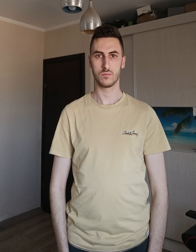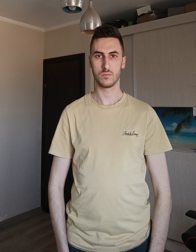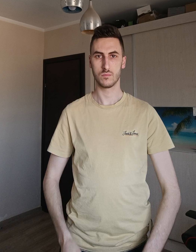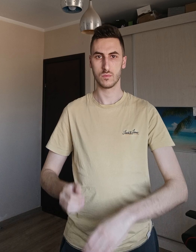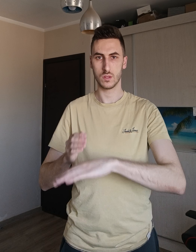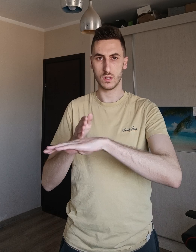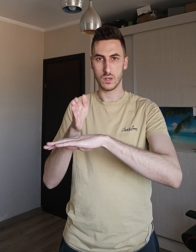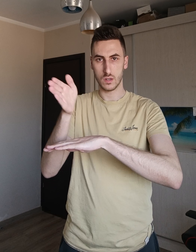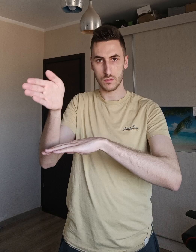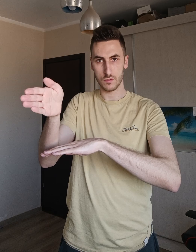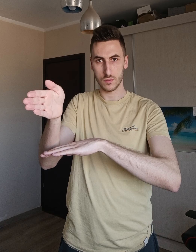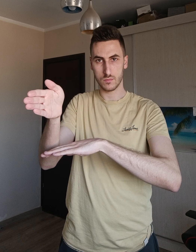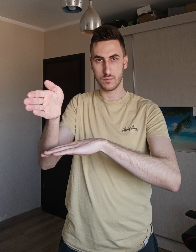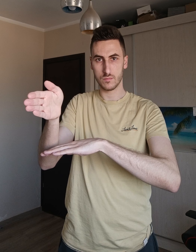לבוא